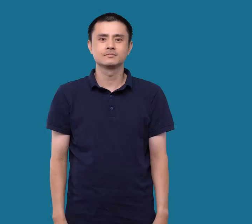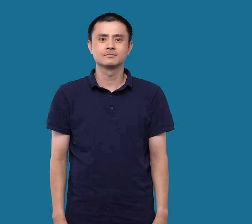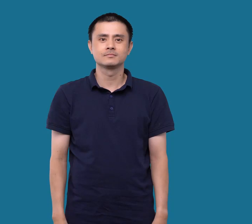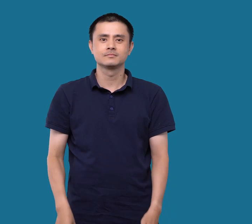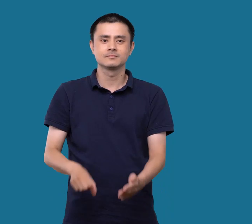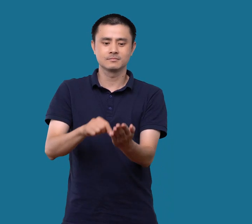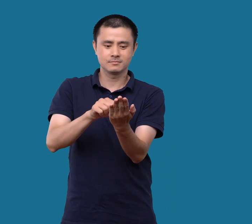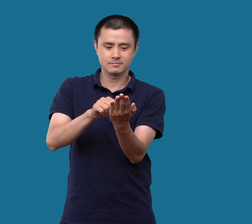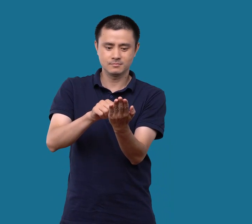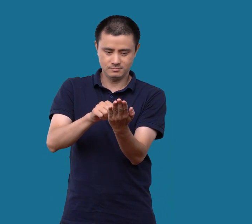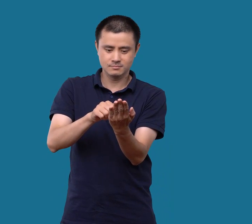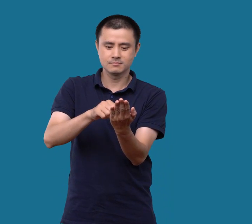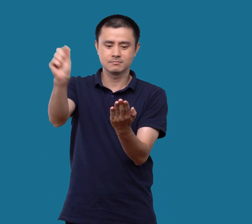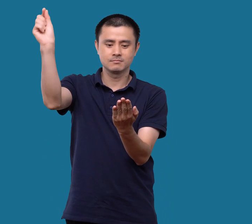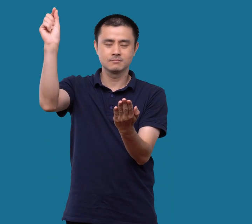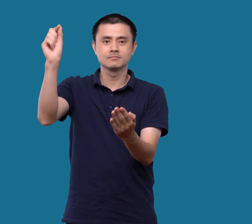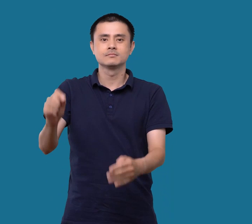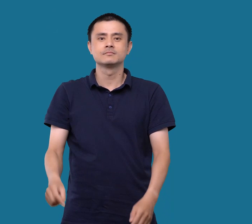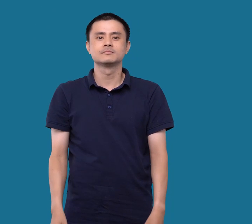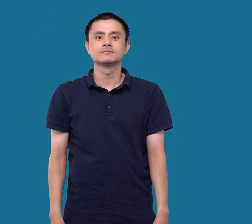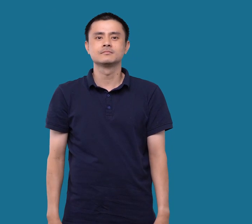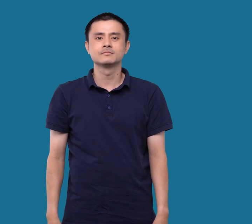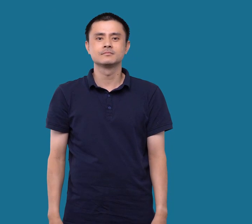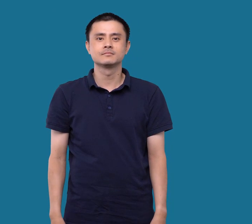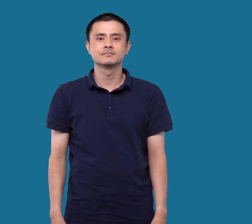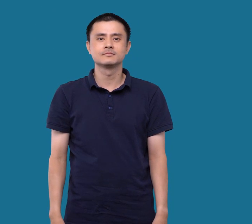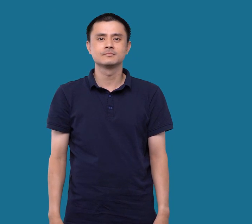kí duyệt